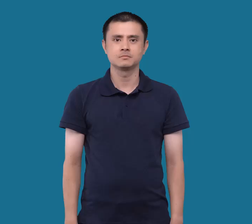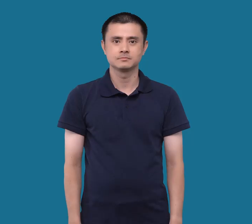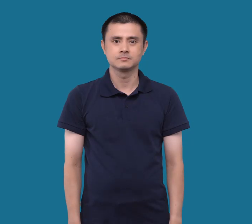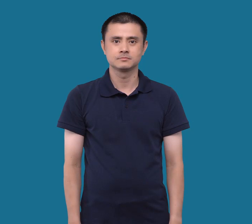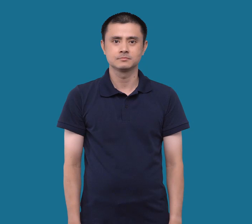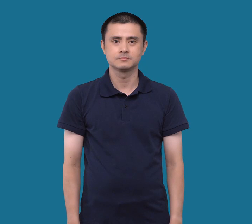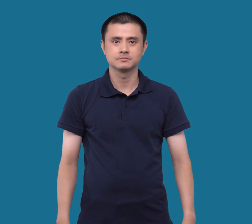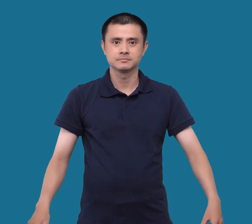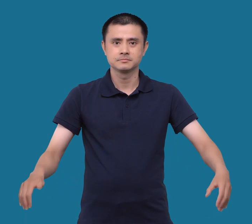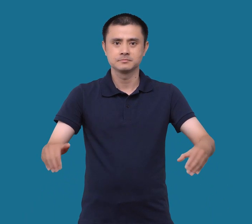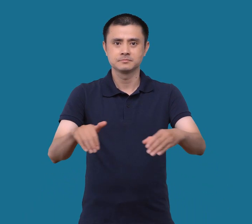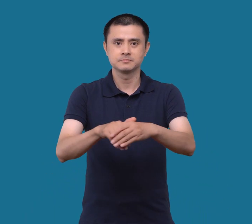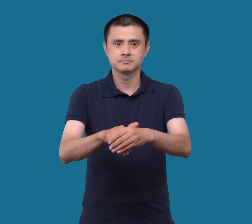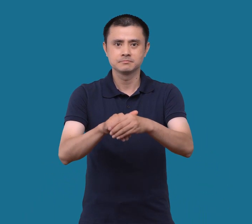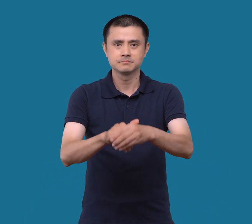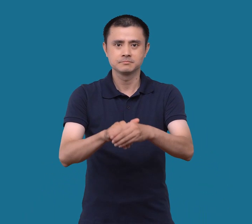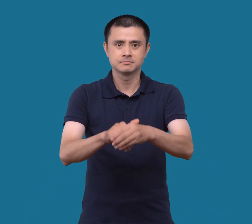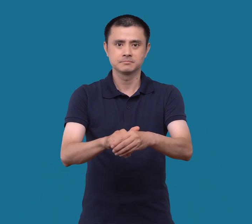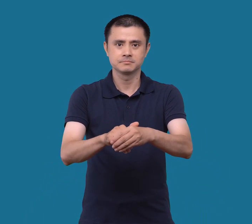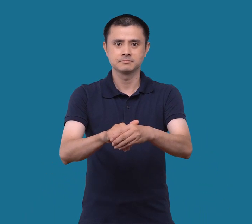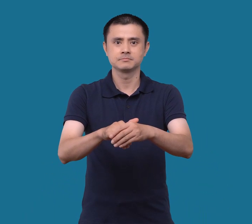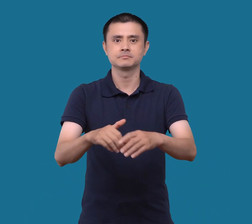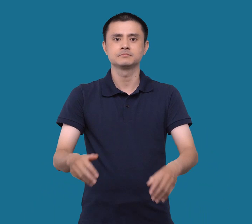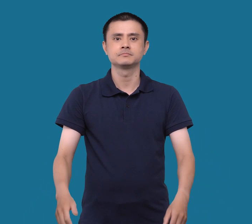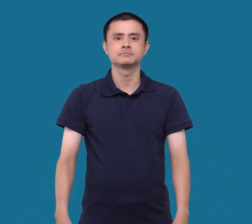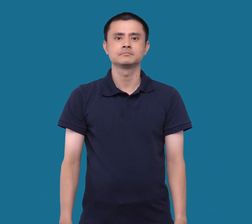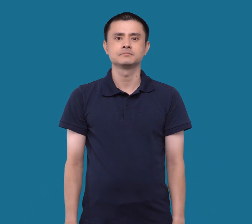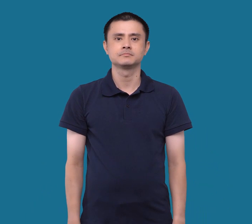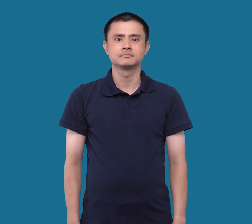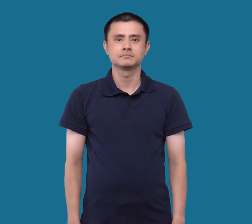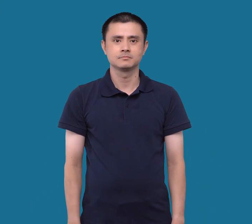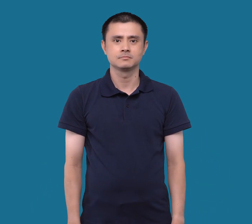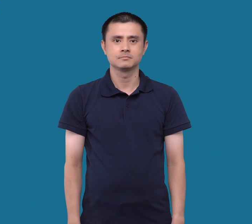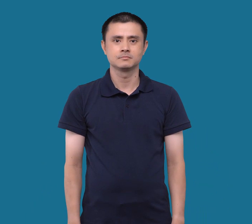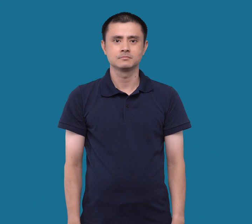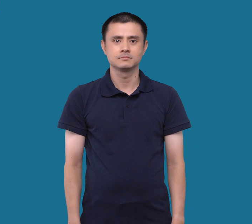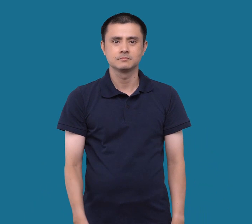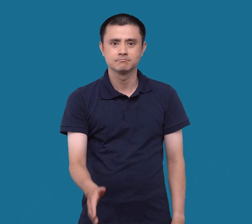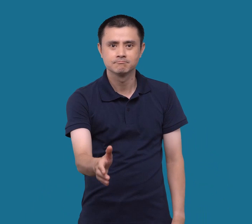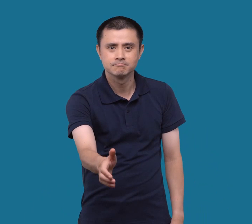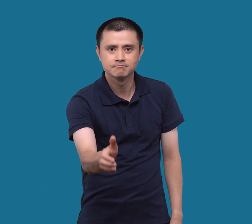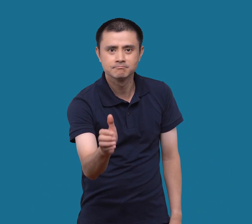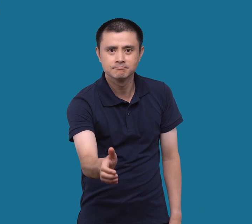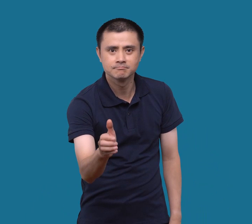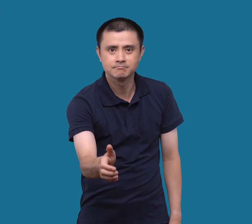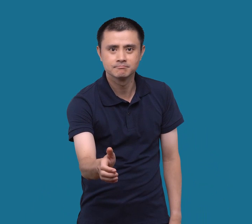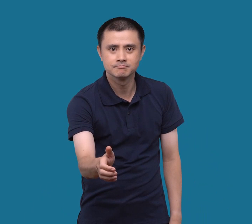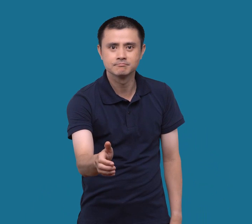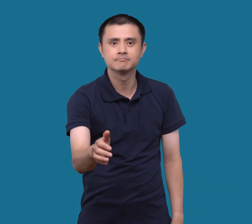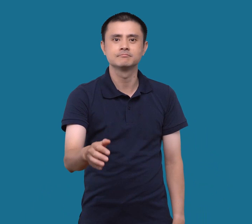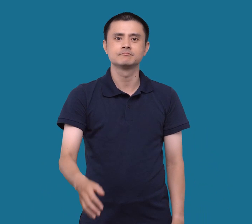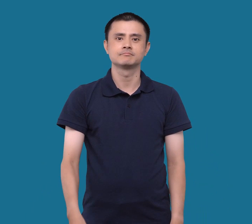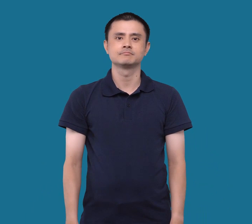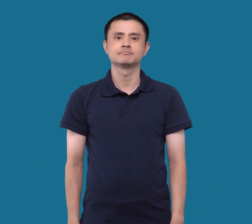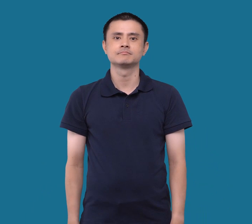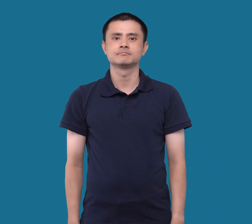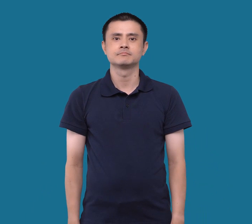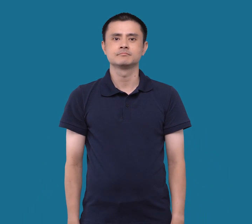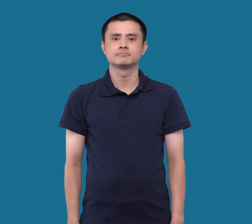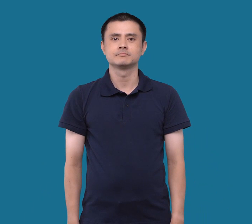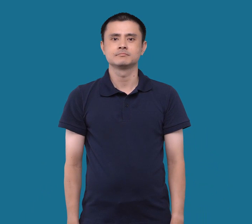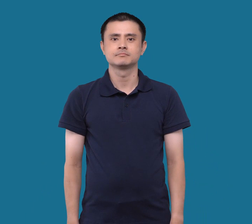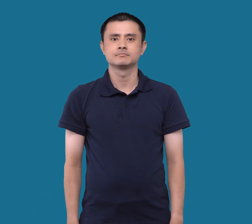bắt tay